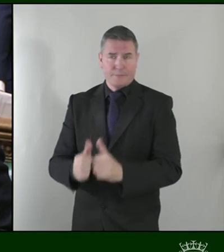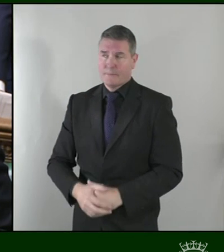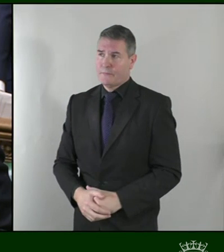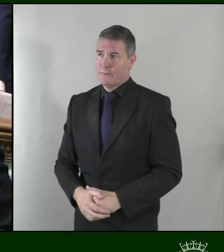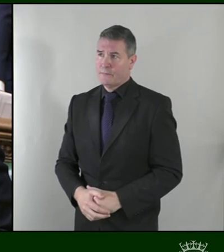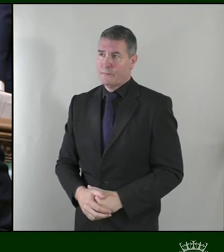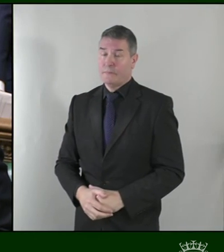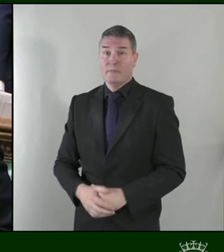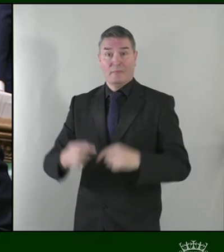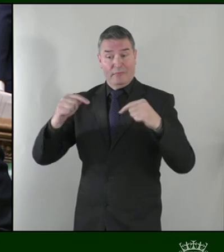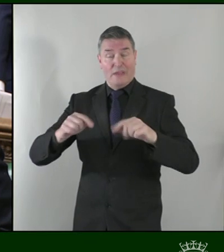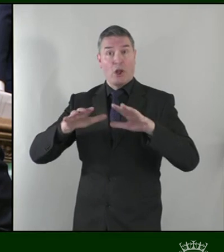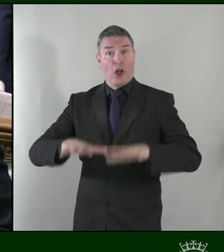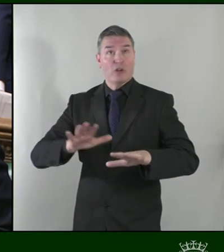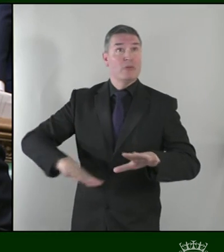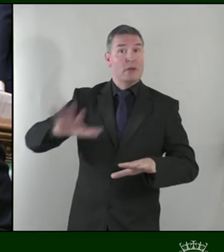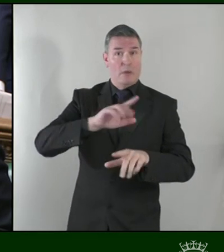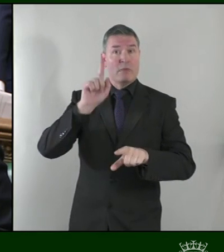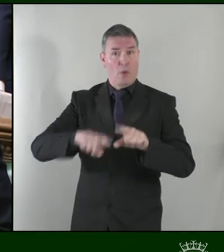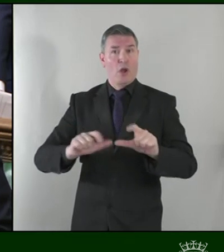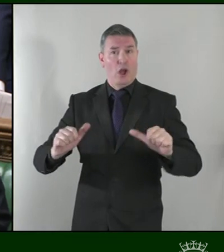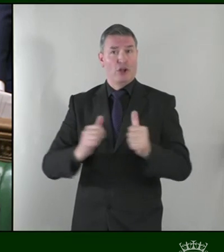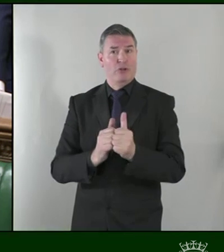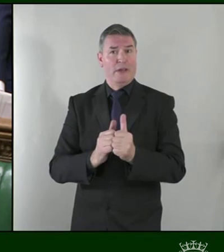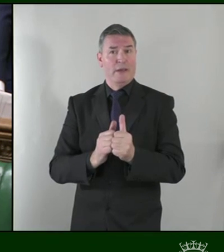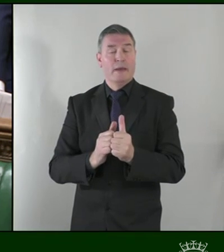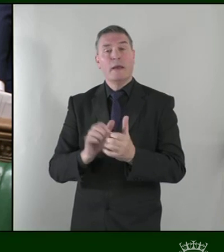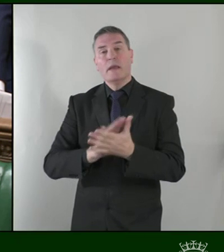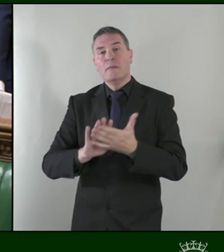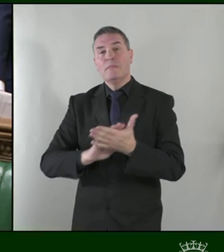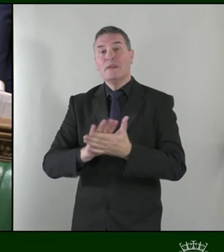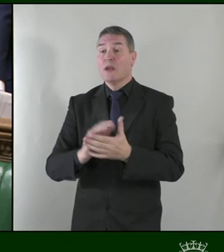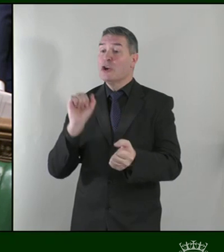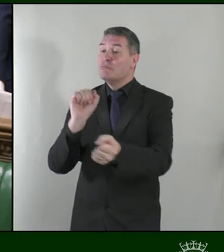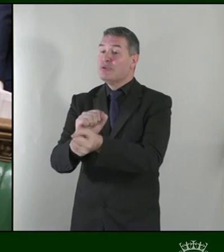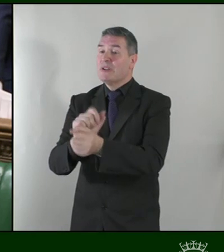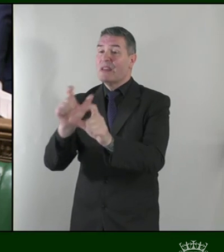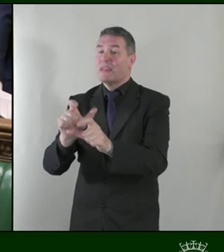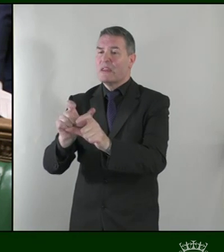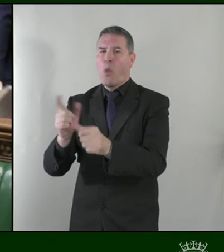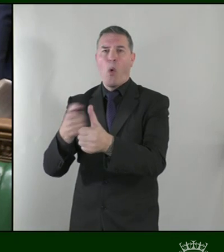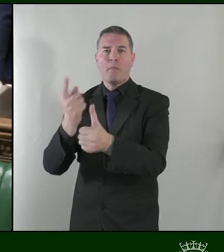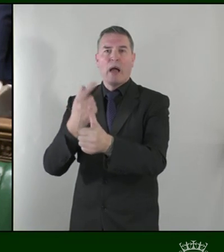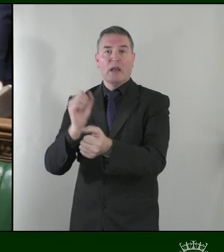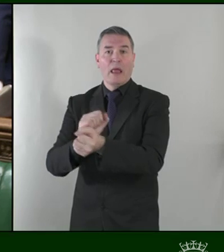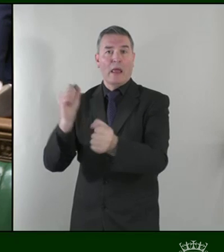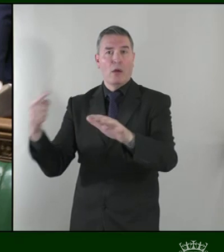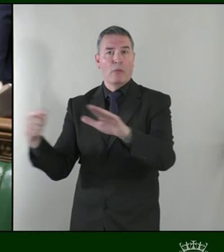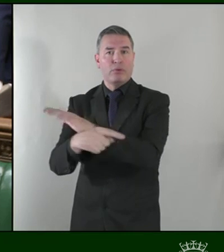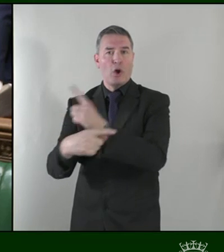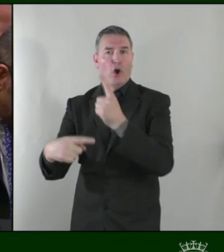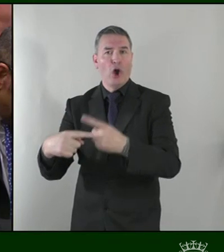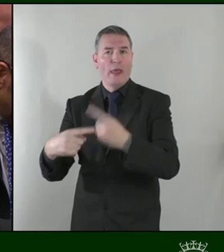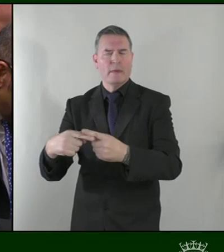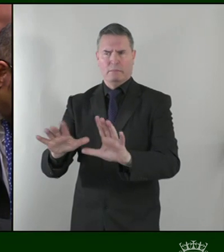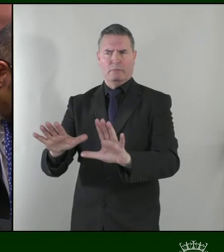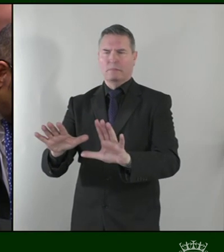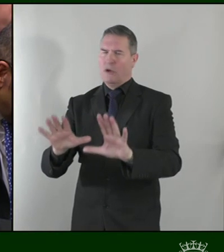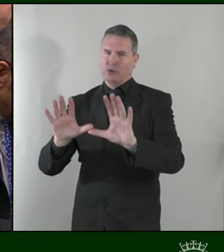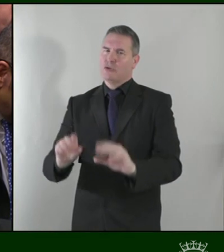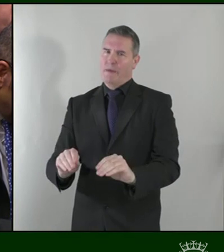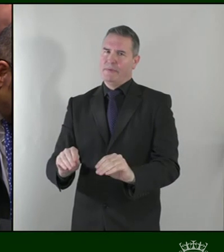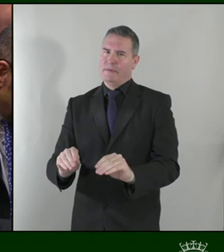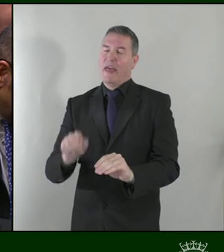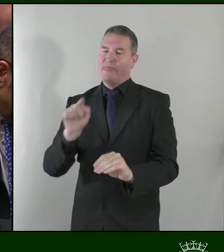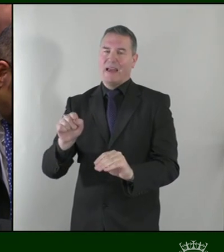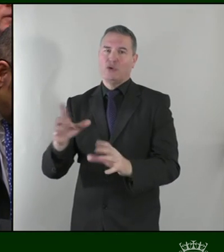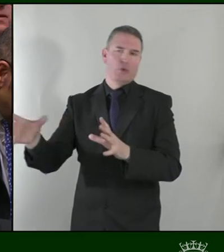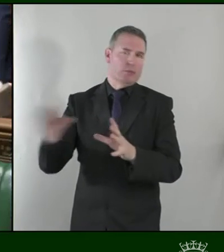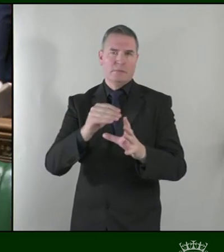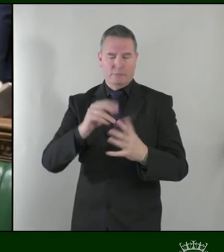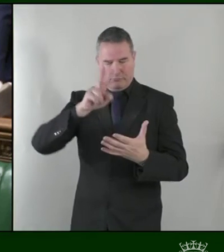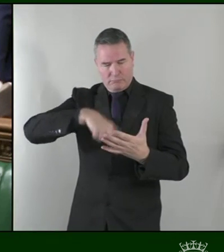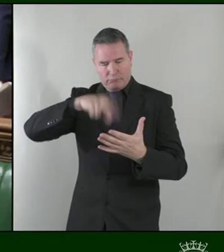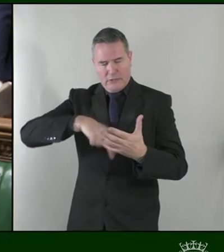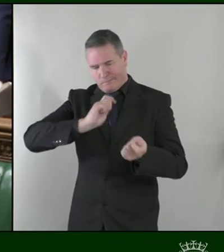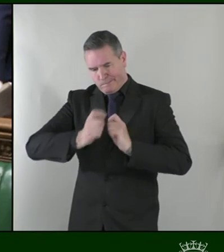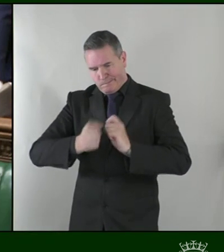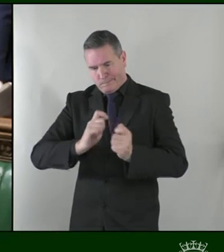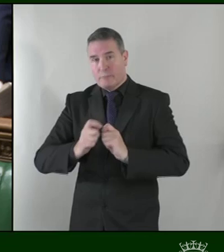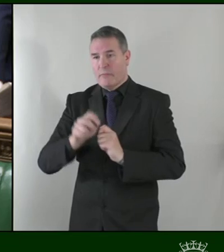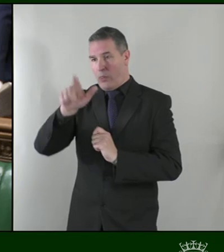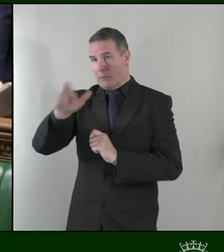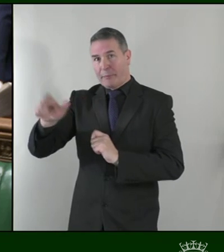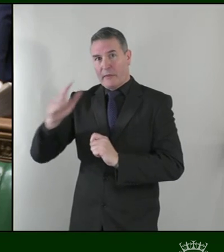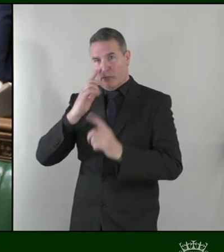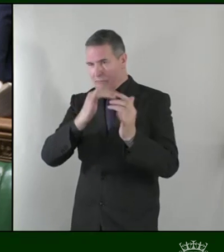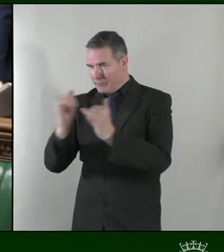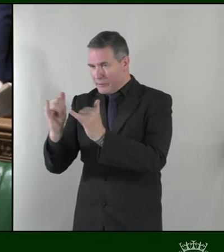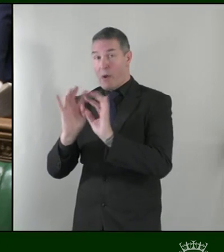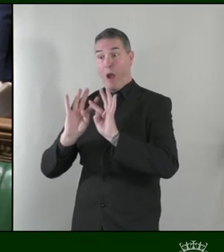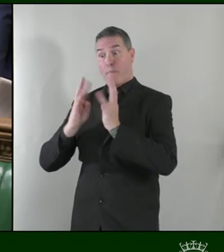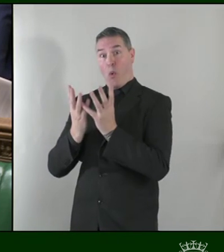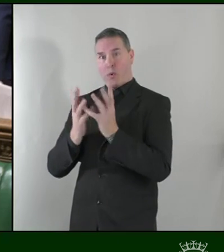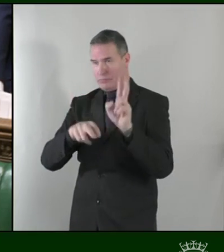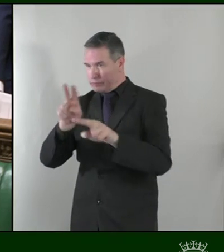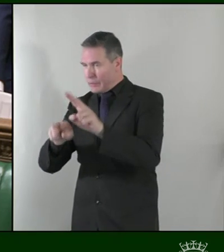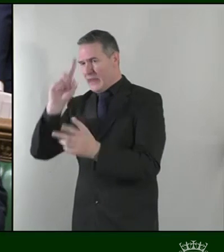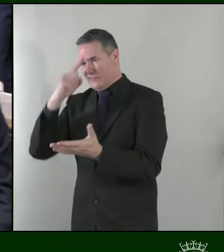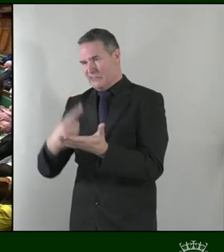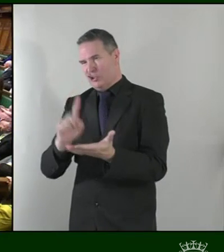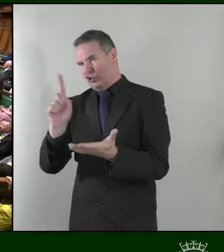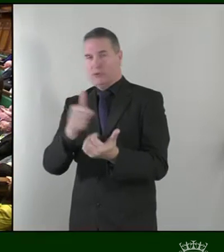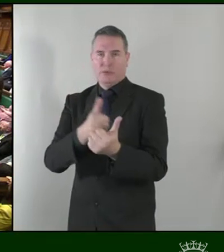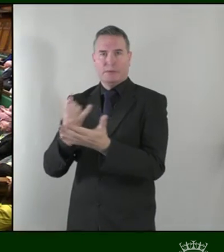Most people in this country would agree that the system of automatic early release of terrorist offenders has run out of road and that it is time to find a way, as we are doing, to make sure they are properly scrutinised by a parole board or an equivalent.